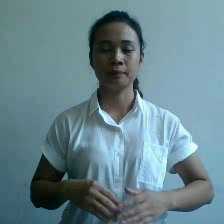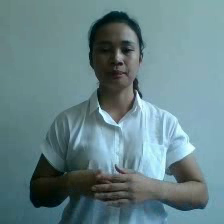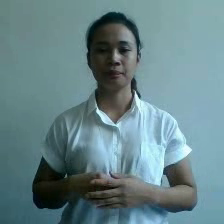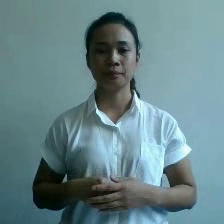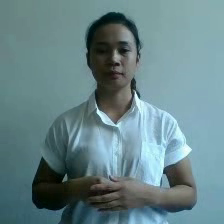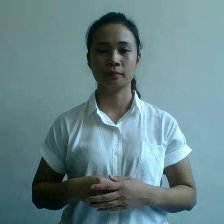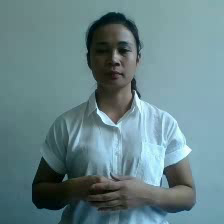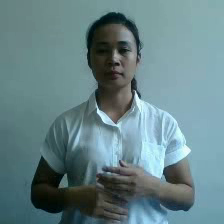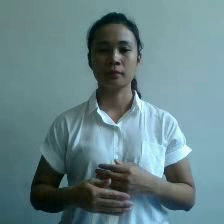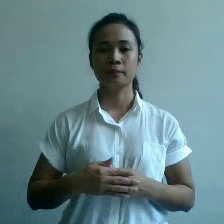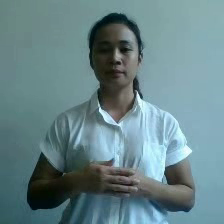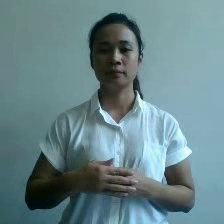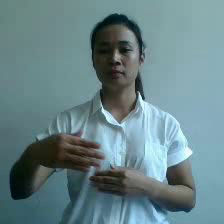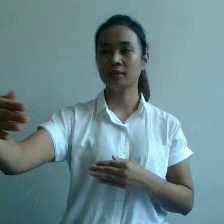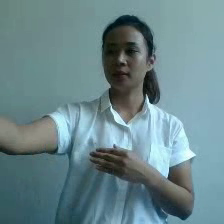Xa